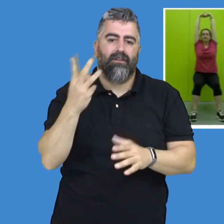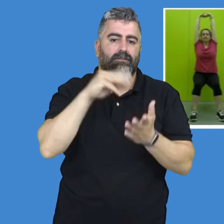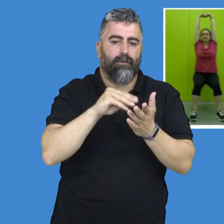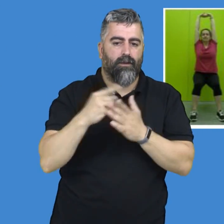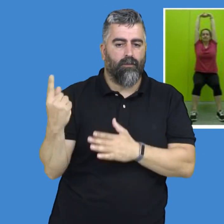vez